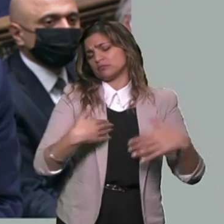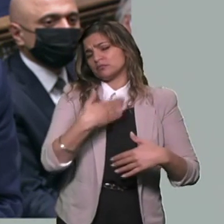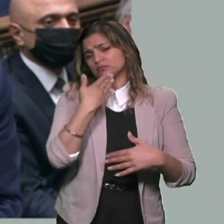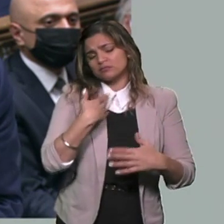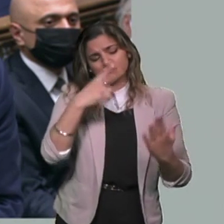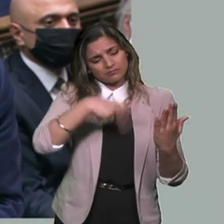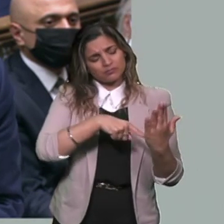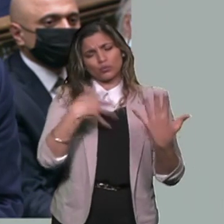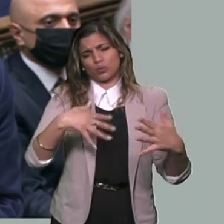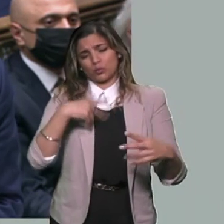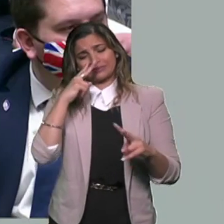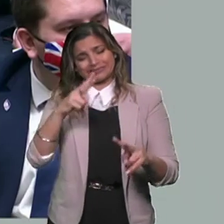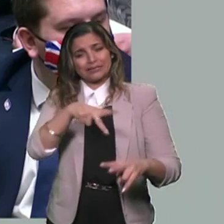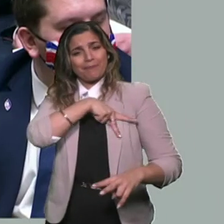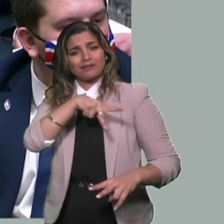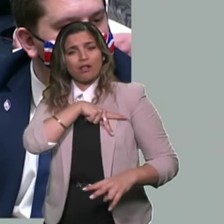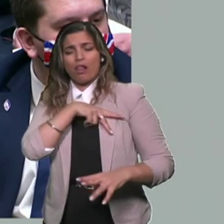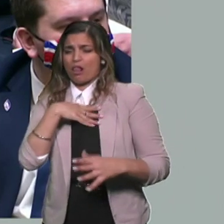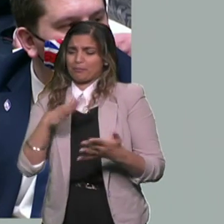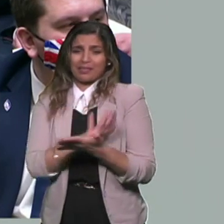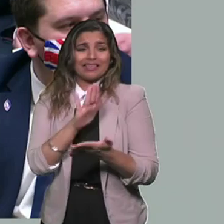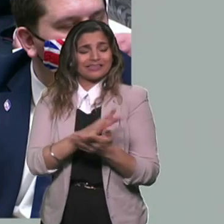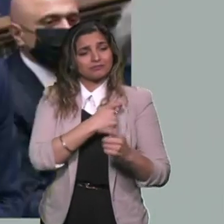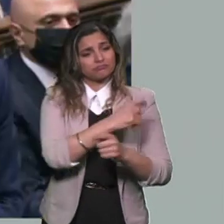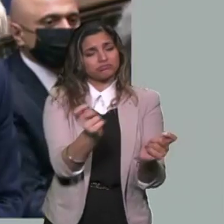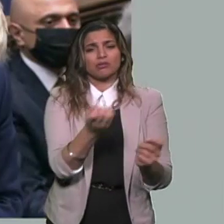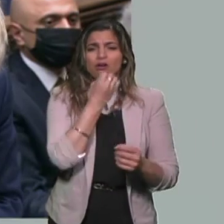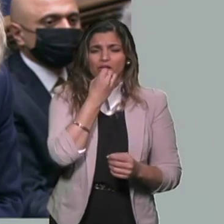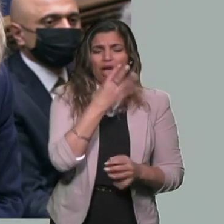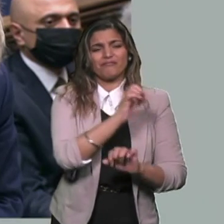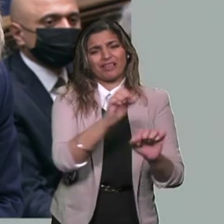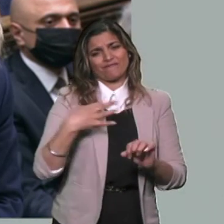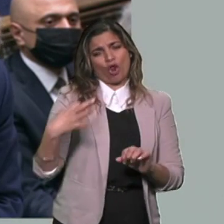I have seen the medal that the hospital is proposing, and I think it is lovely.